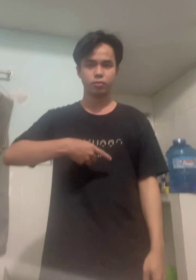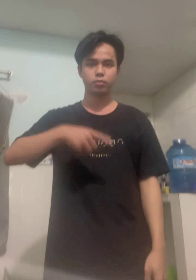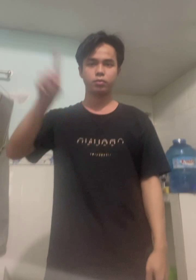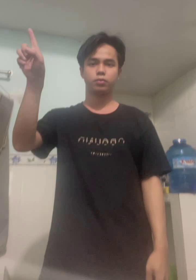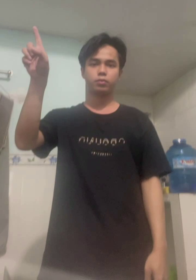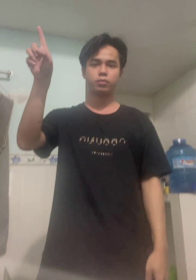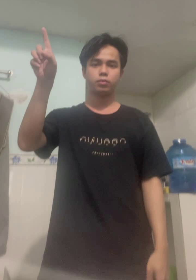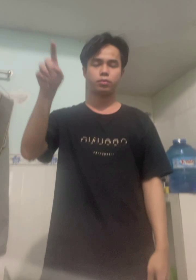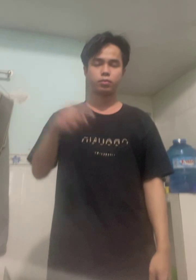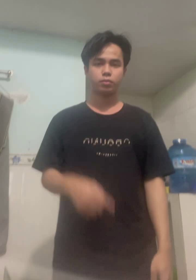di